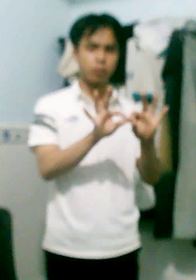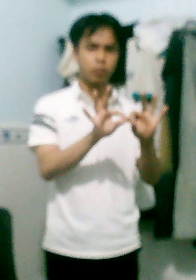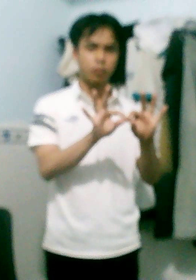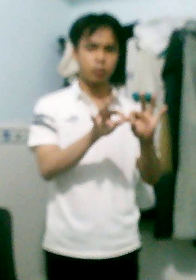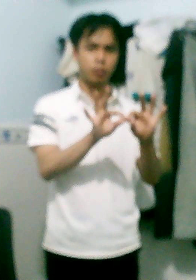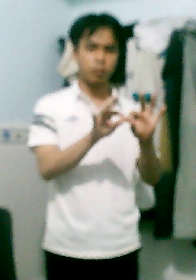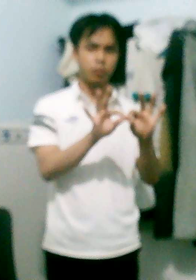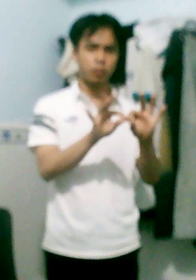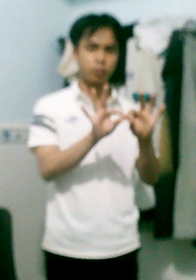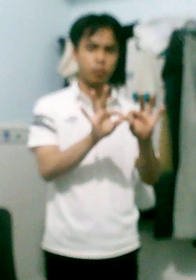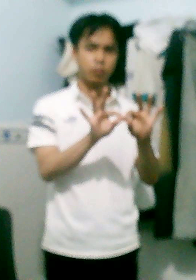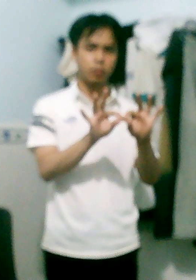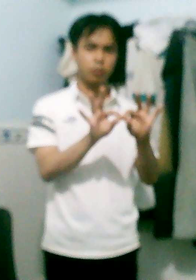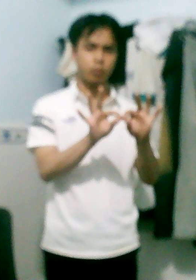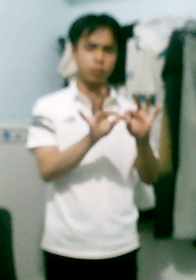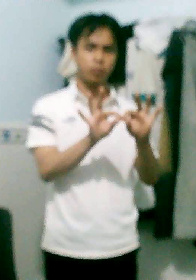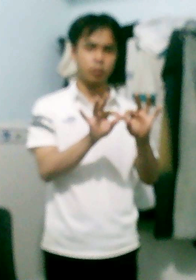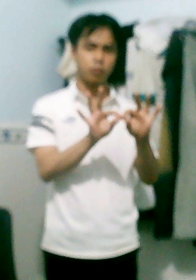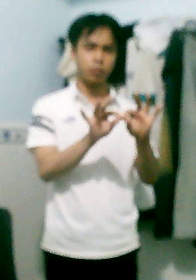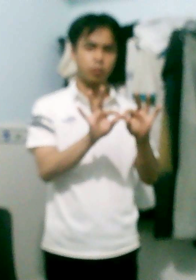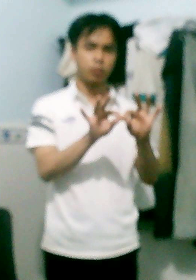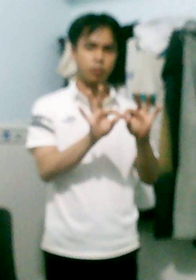phien dich